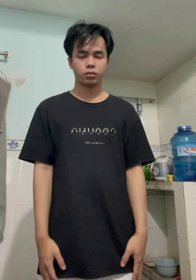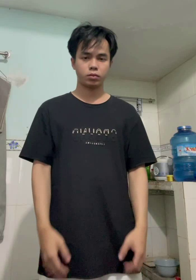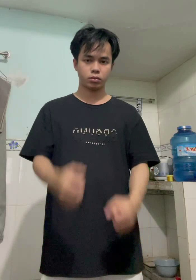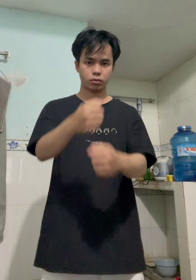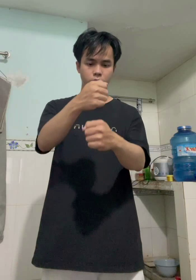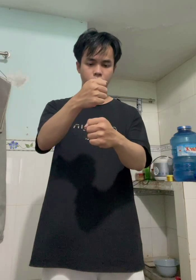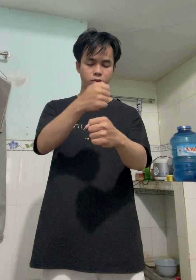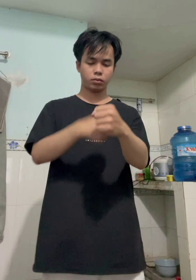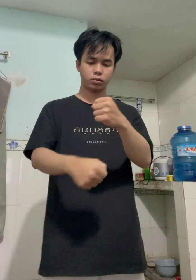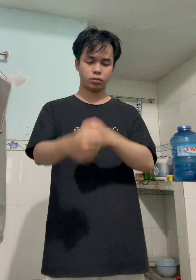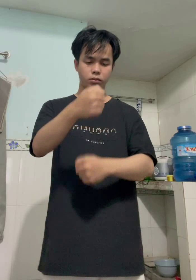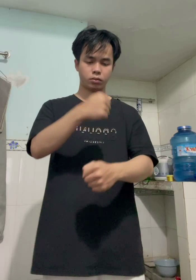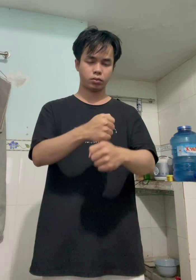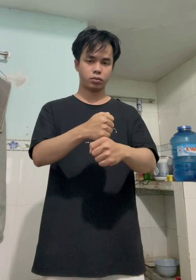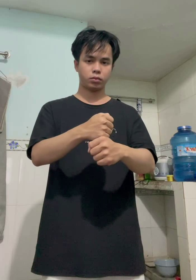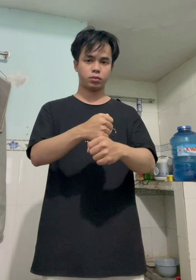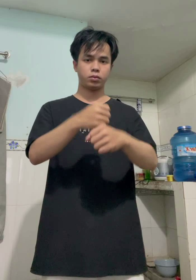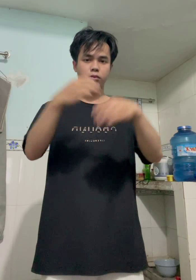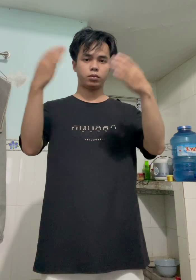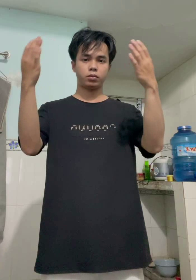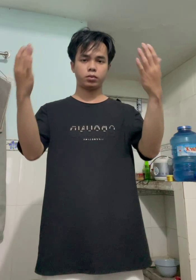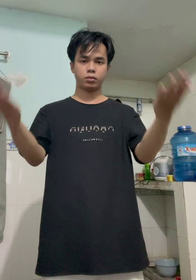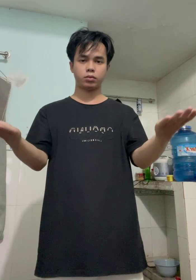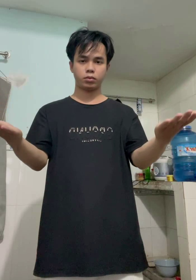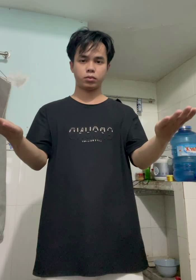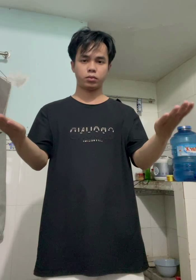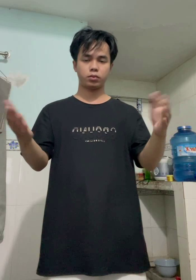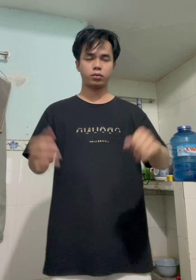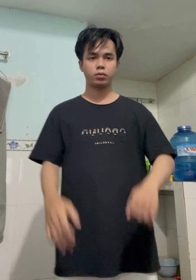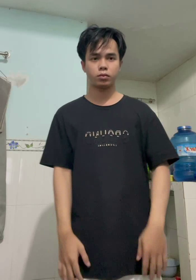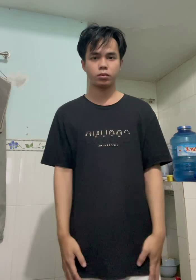nam nay